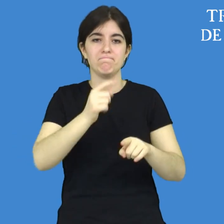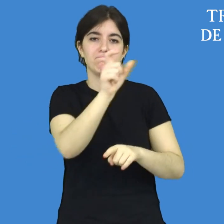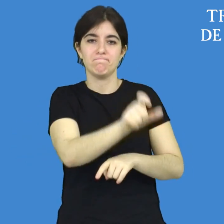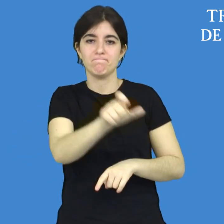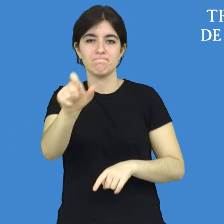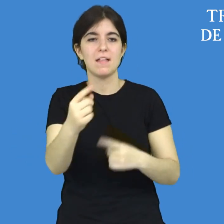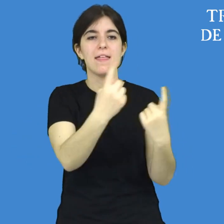persona